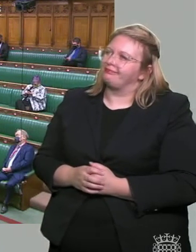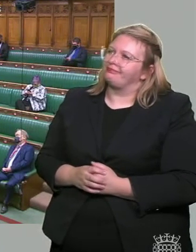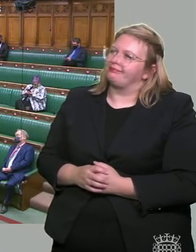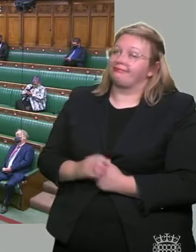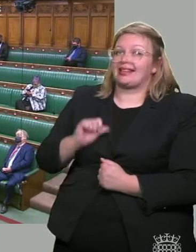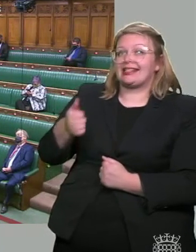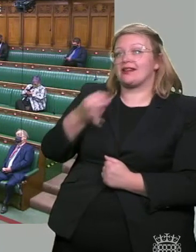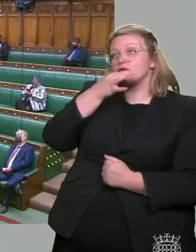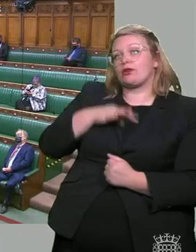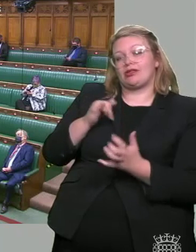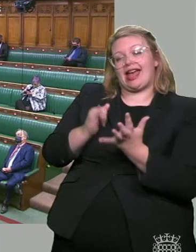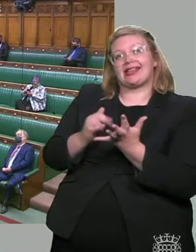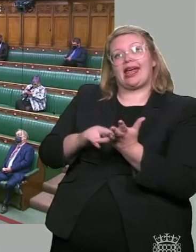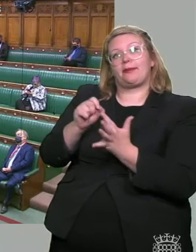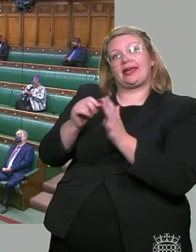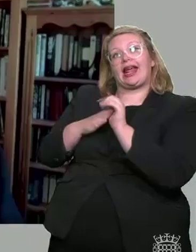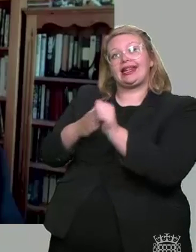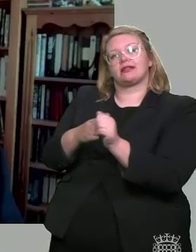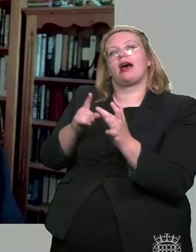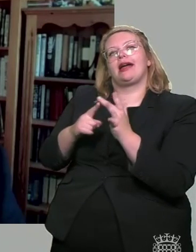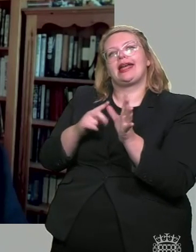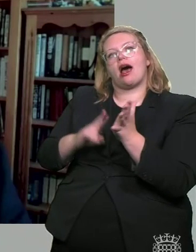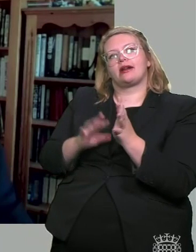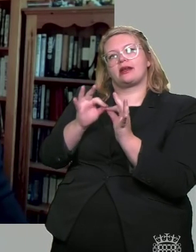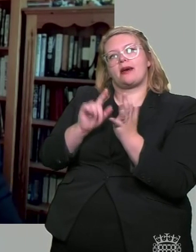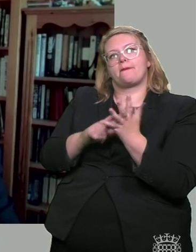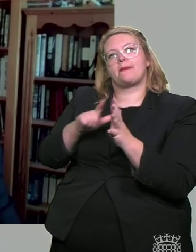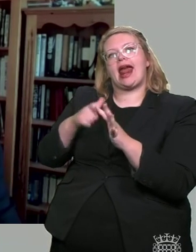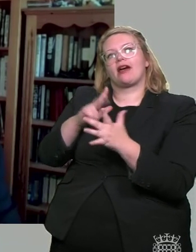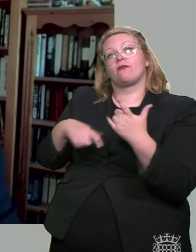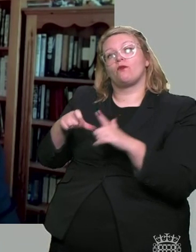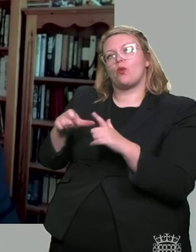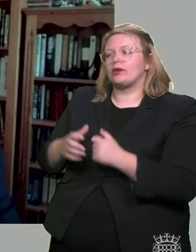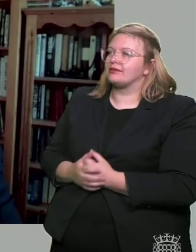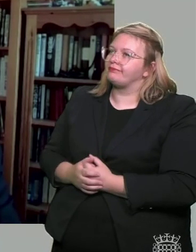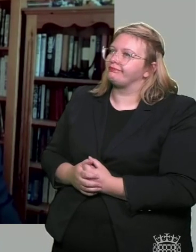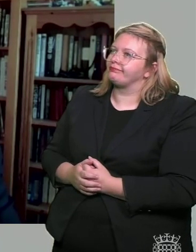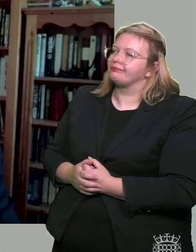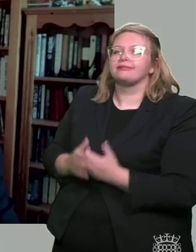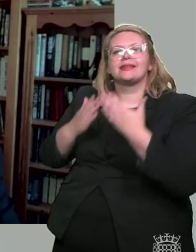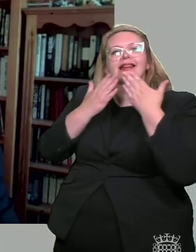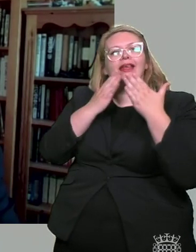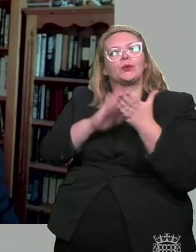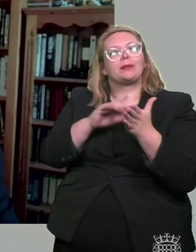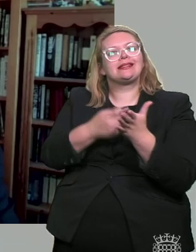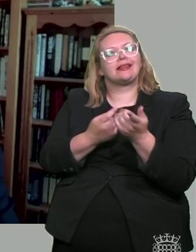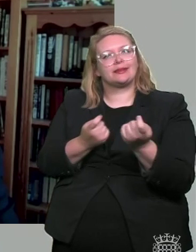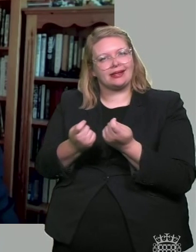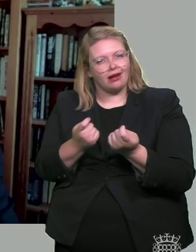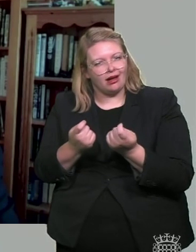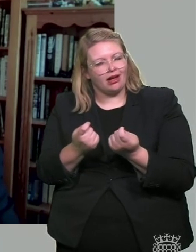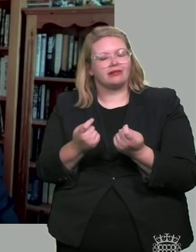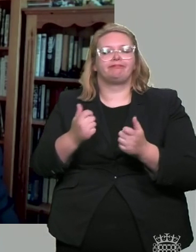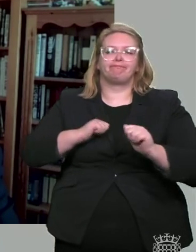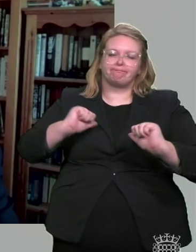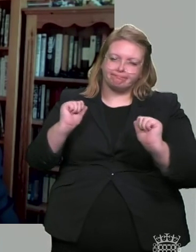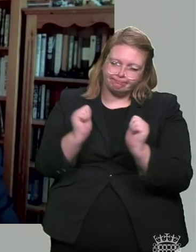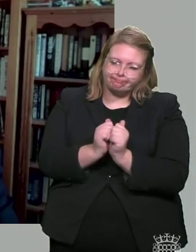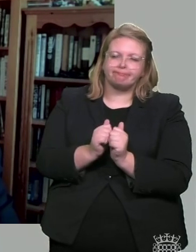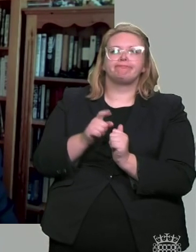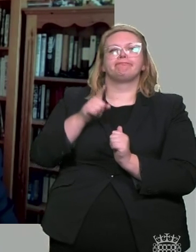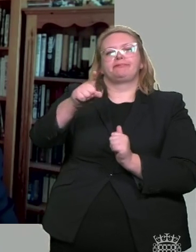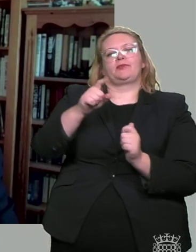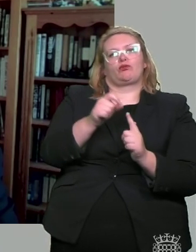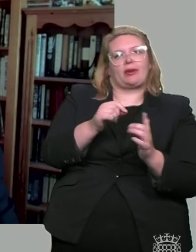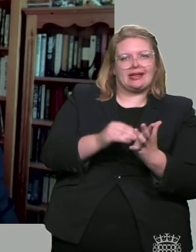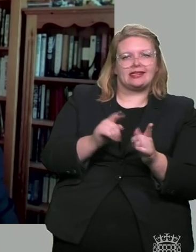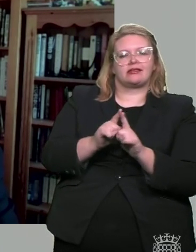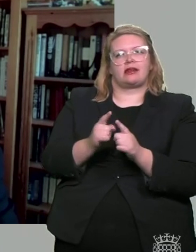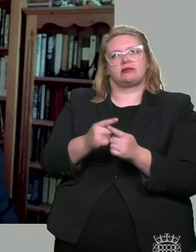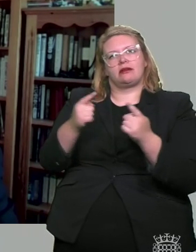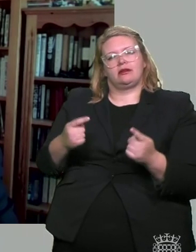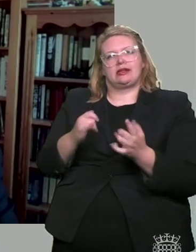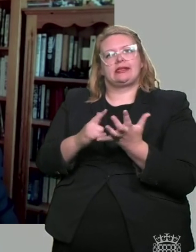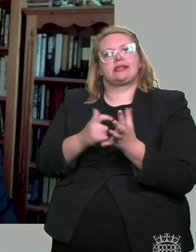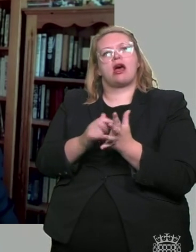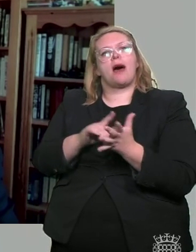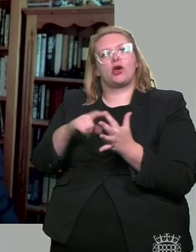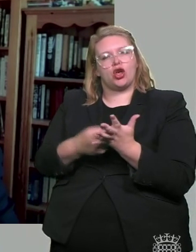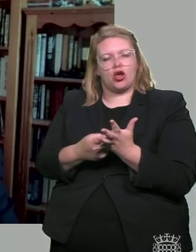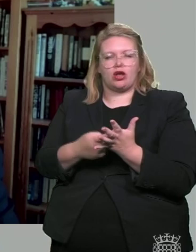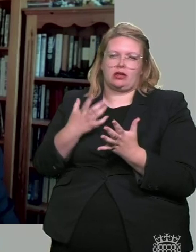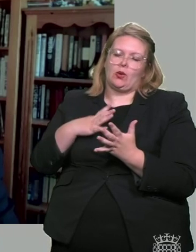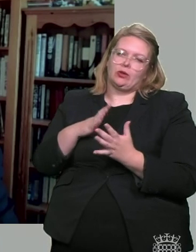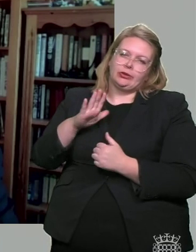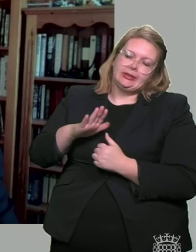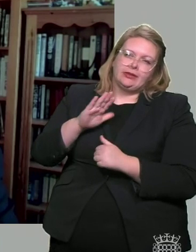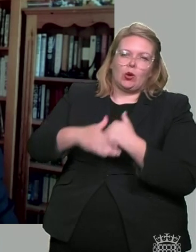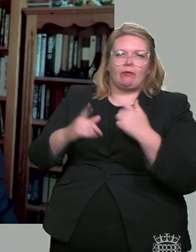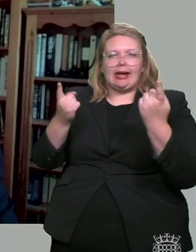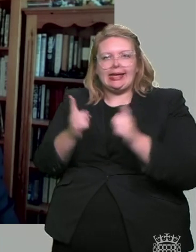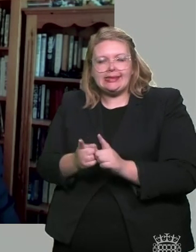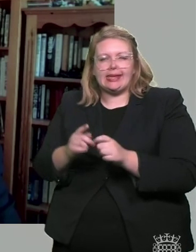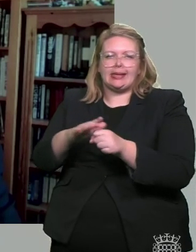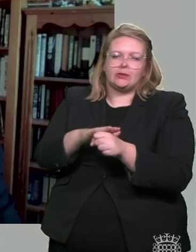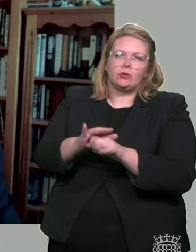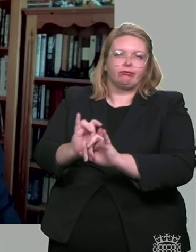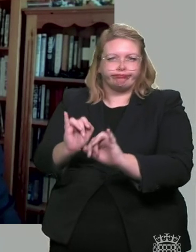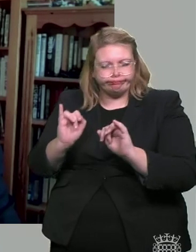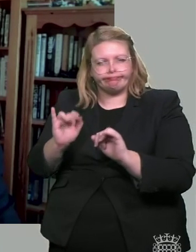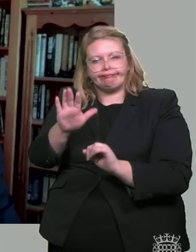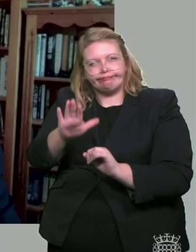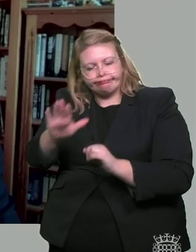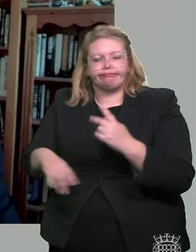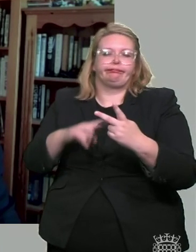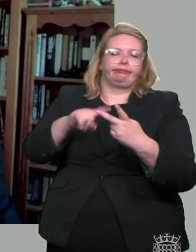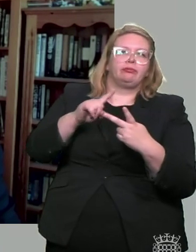May I associate myself with the remarks of the Prime Minister and the Leader of the Opposition on the humanitarian crisis in India and the injustice in the Horizon issue at the Post Office?